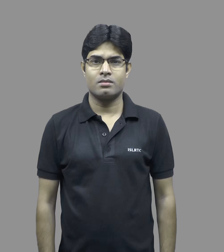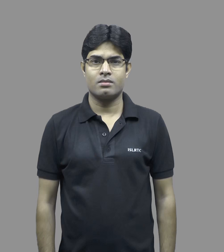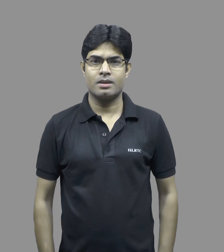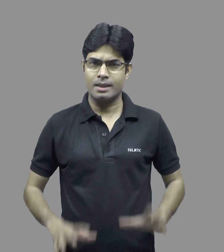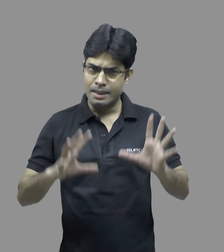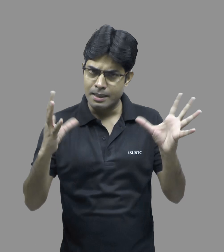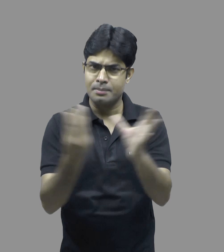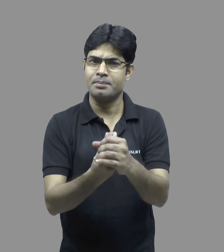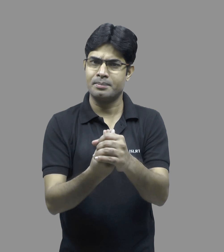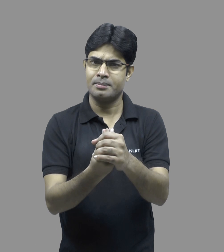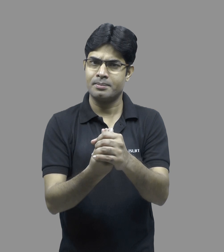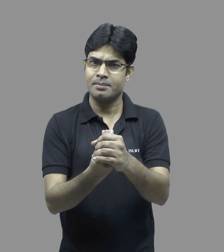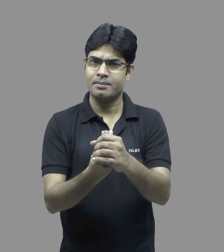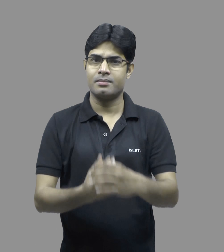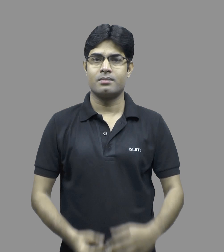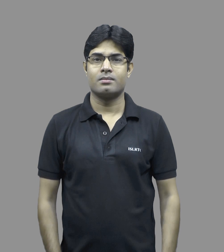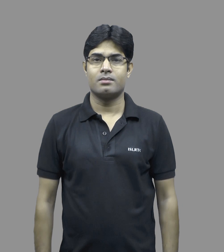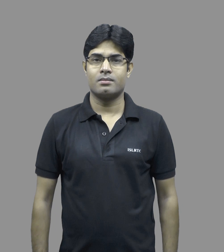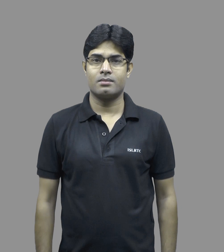Team